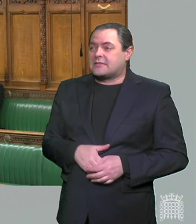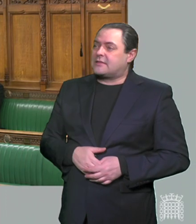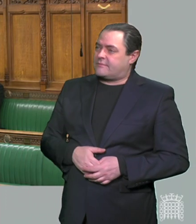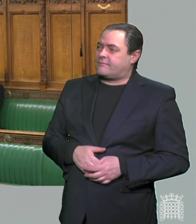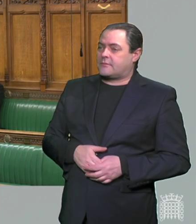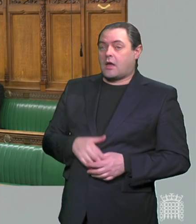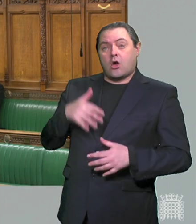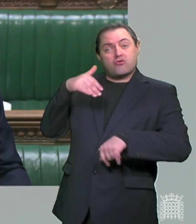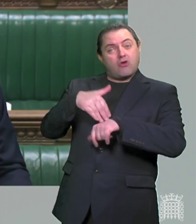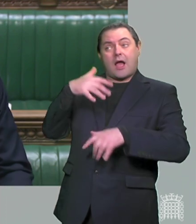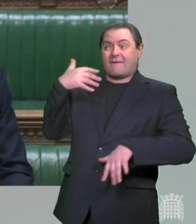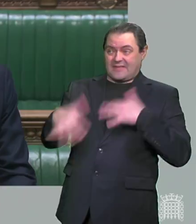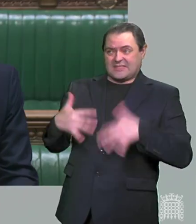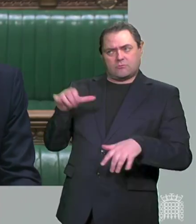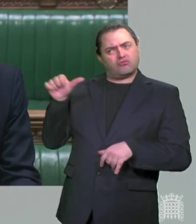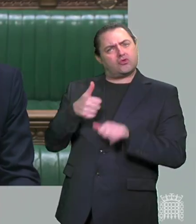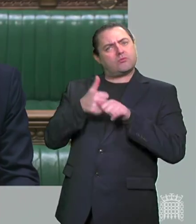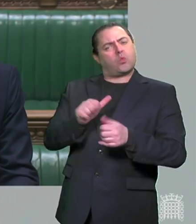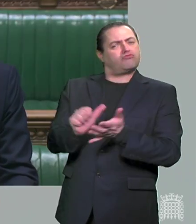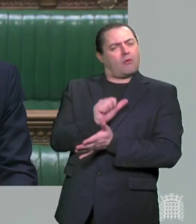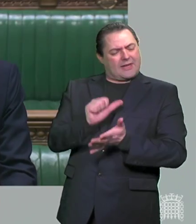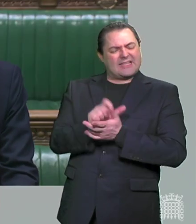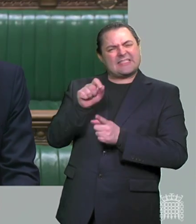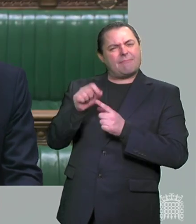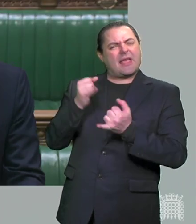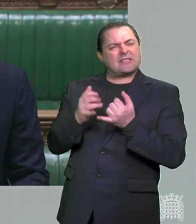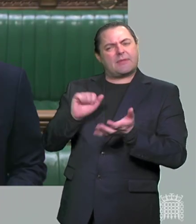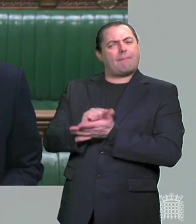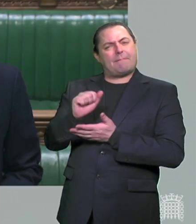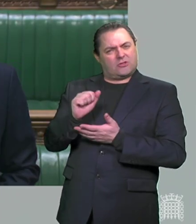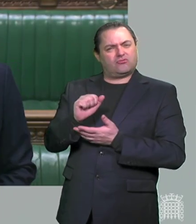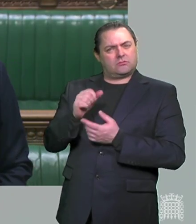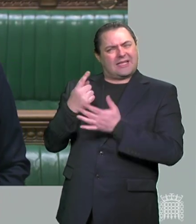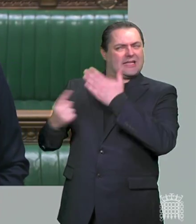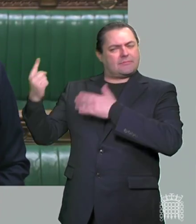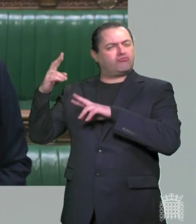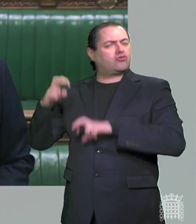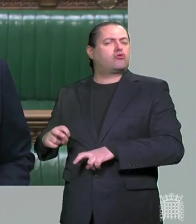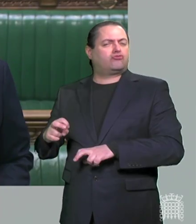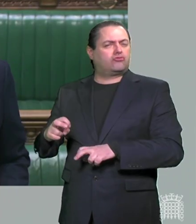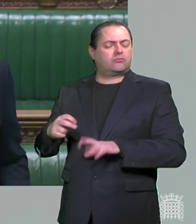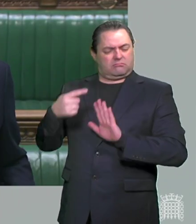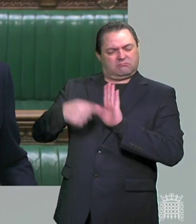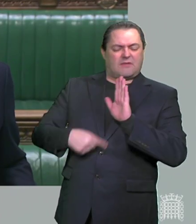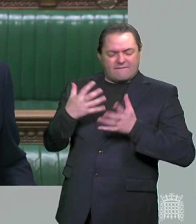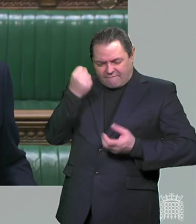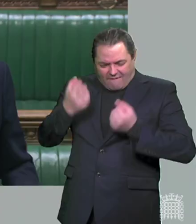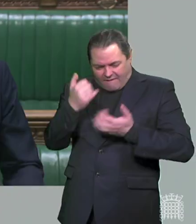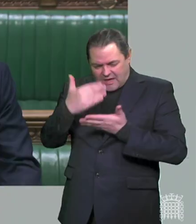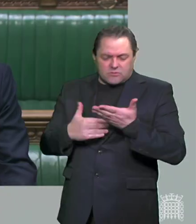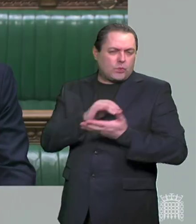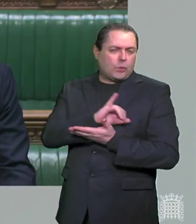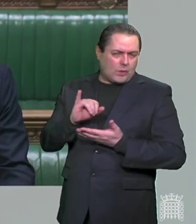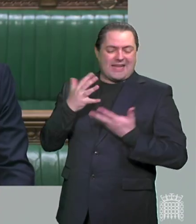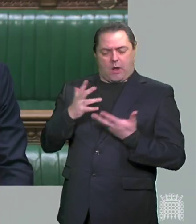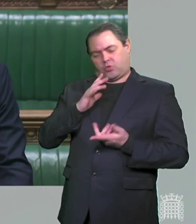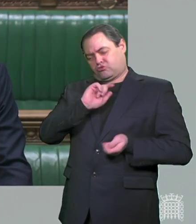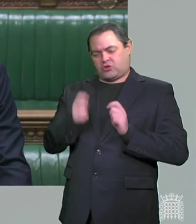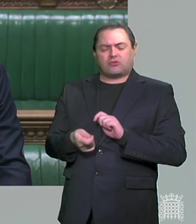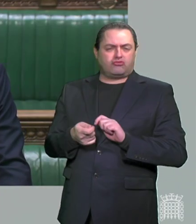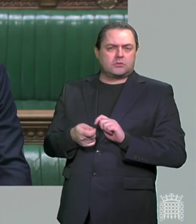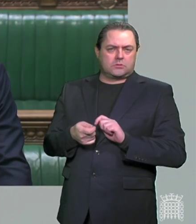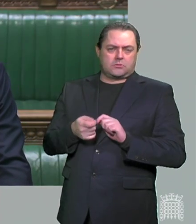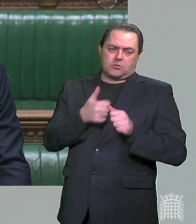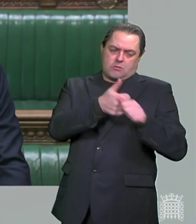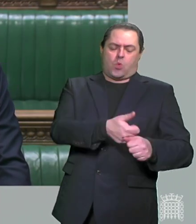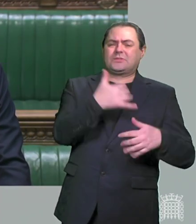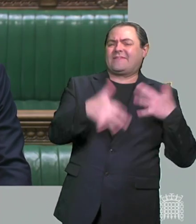All victims of crime deserve the right support, and the CPS has published the findings of independent research and is implementing changes based on that to deliver what victims need.